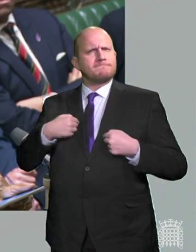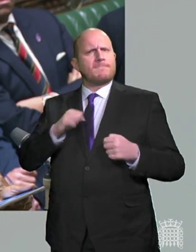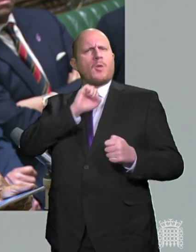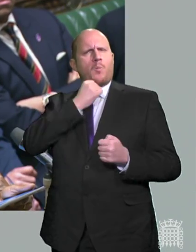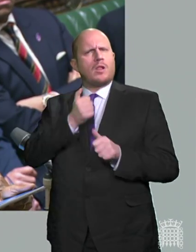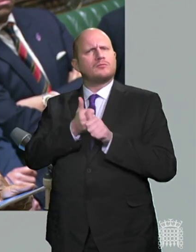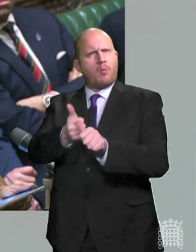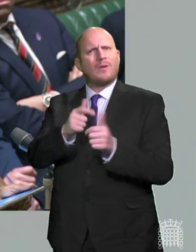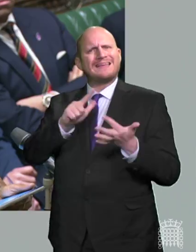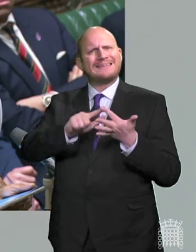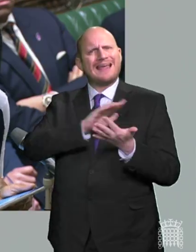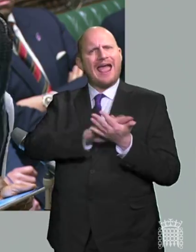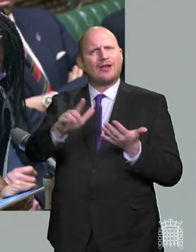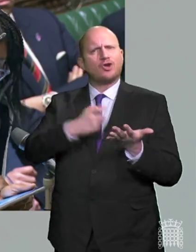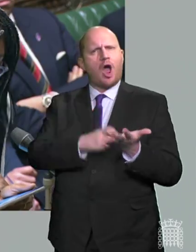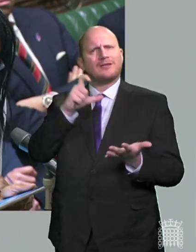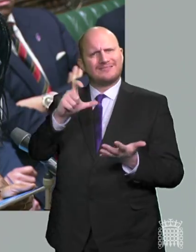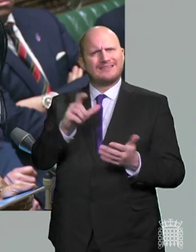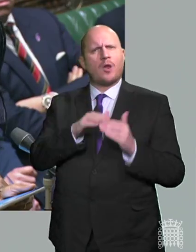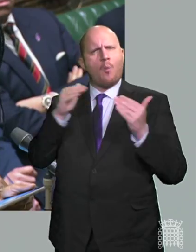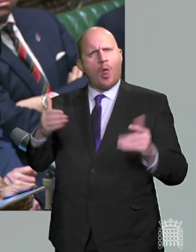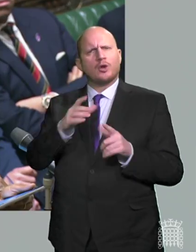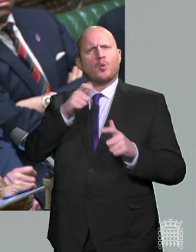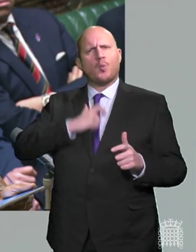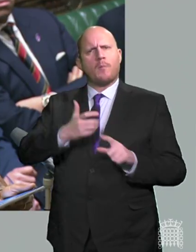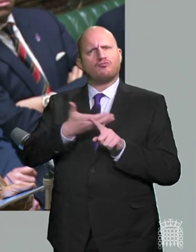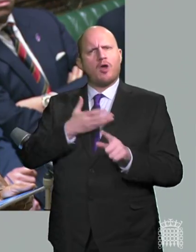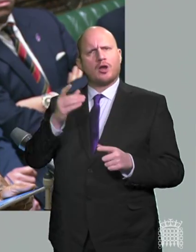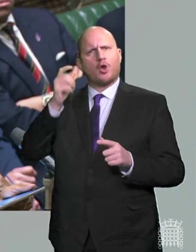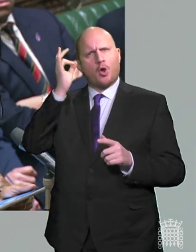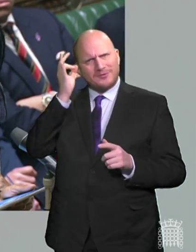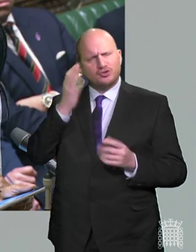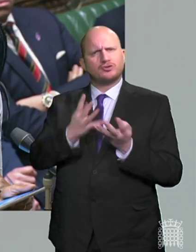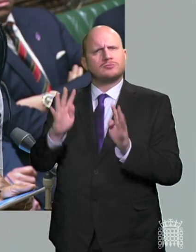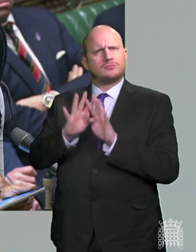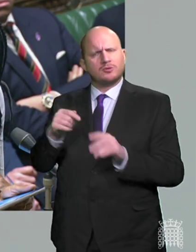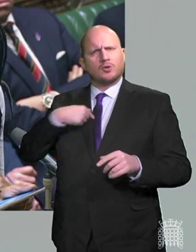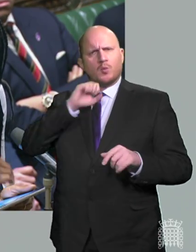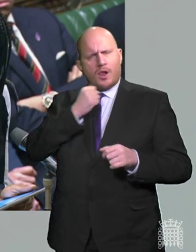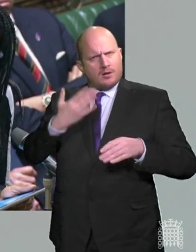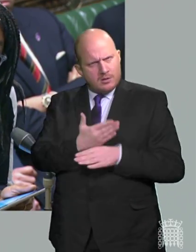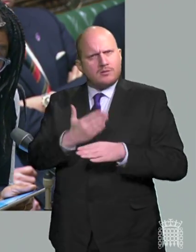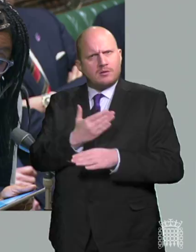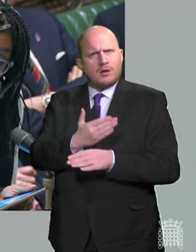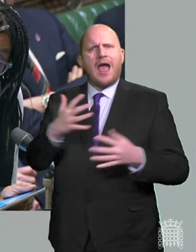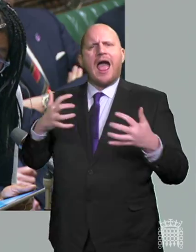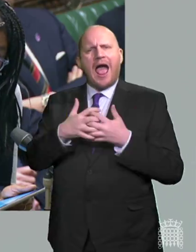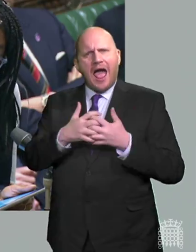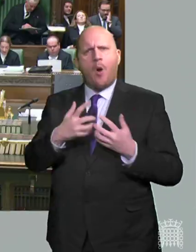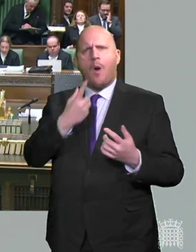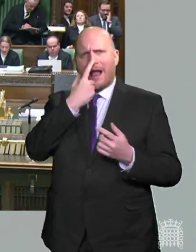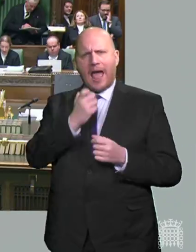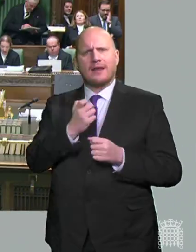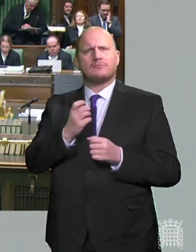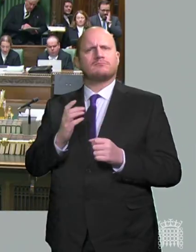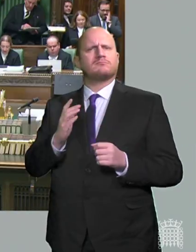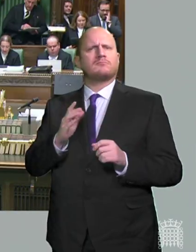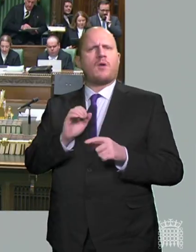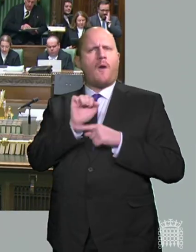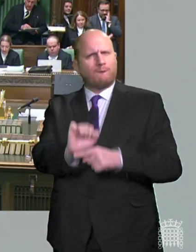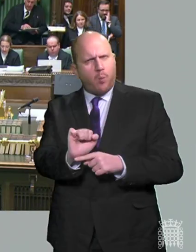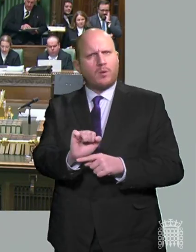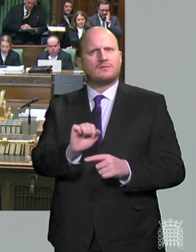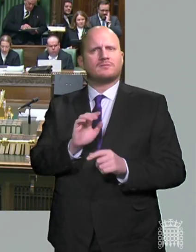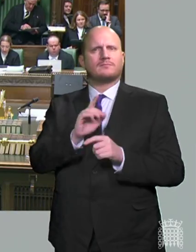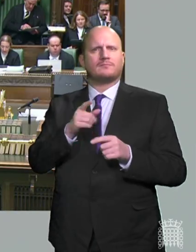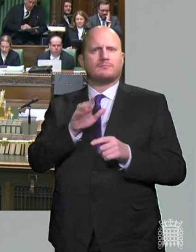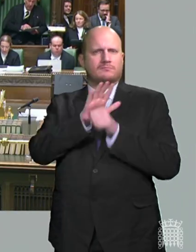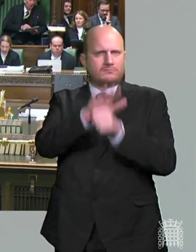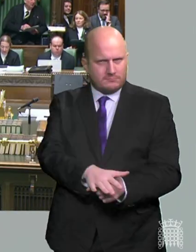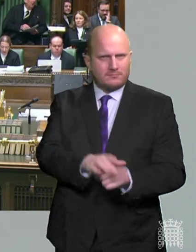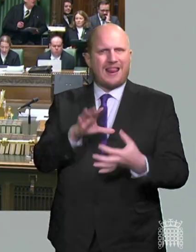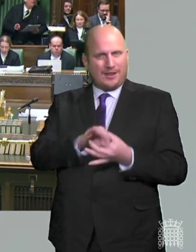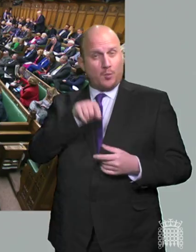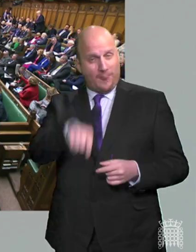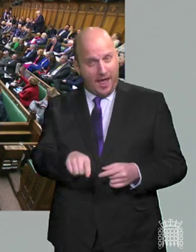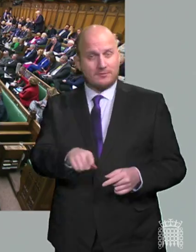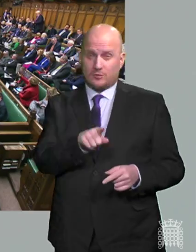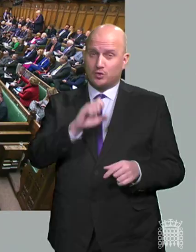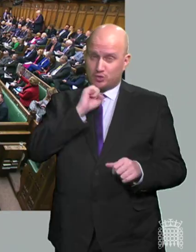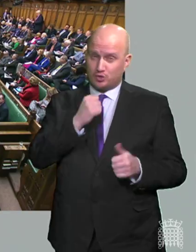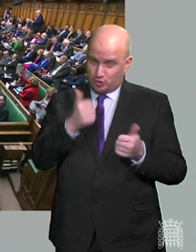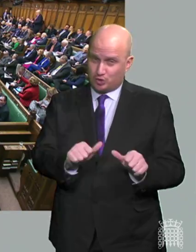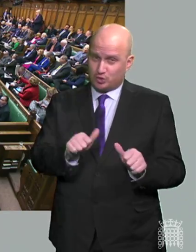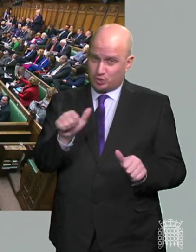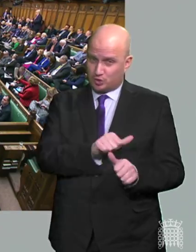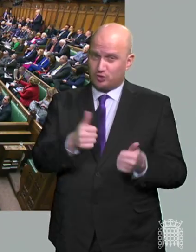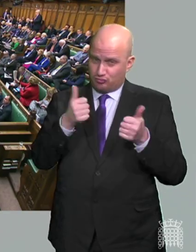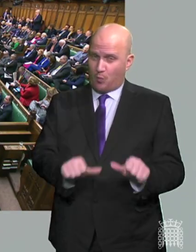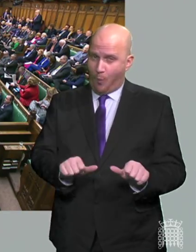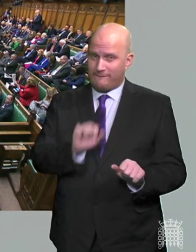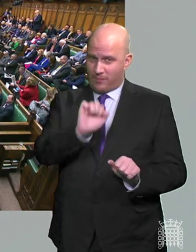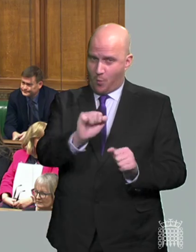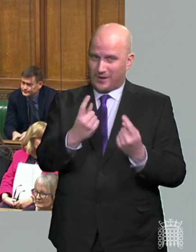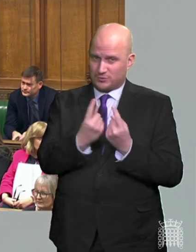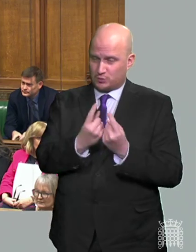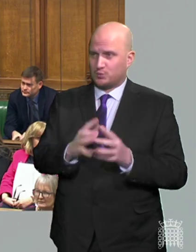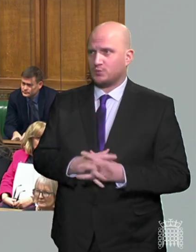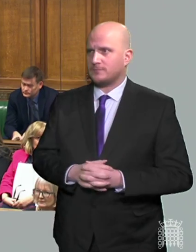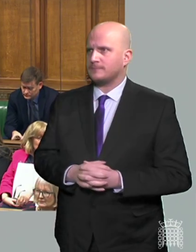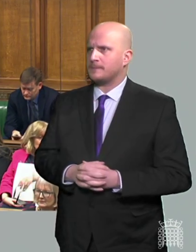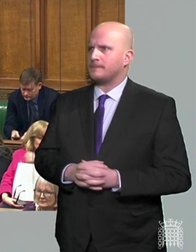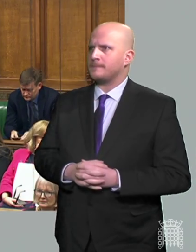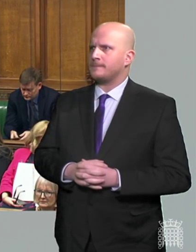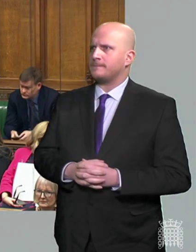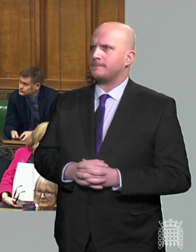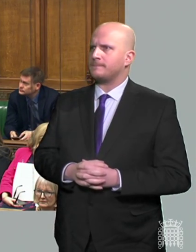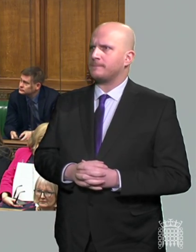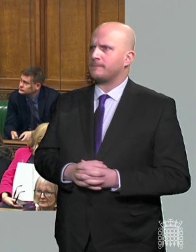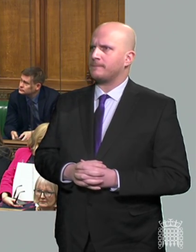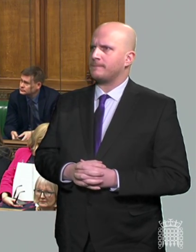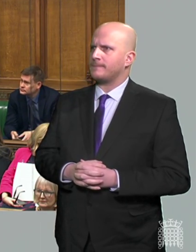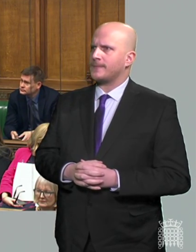The Government are also preparing their own practical guidance for employers on preventing sexual harassment in the workplace, which should address the very issues my honourable Friend just raised.